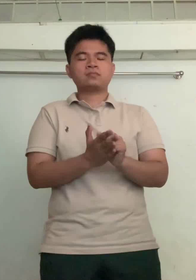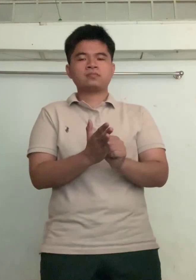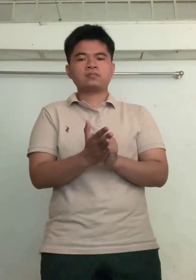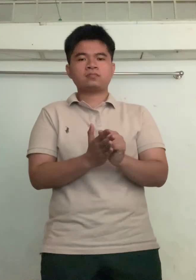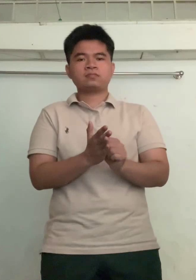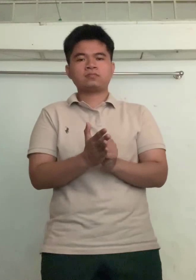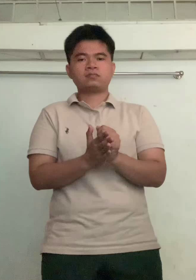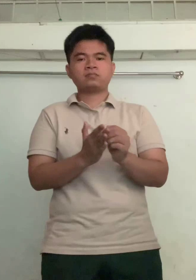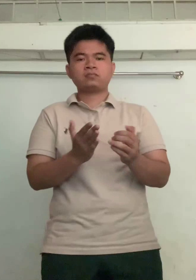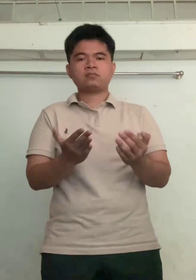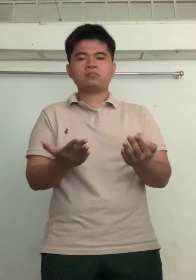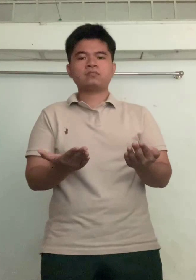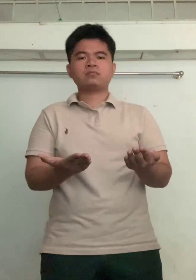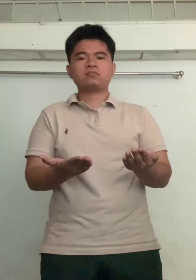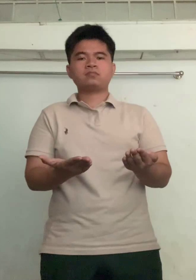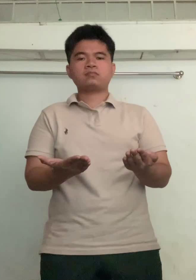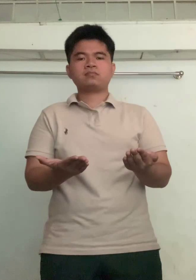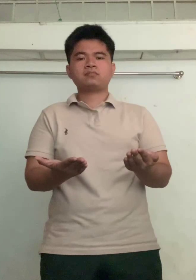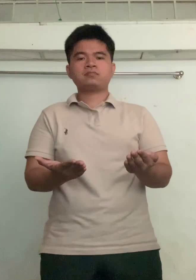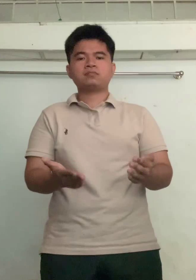thang nay